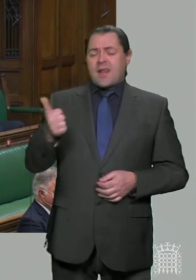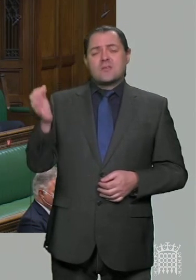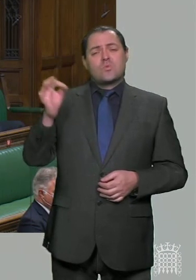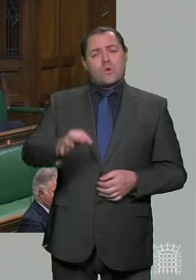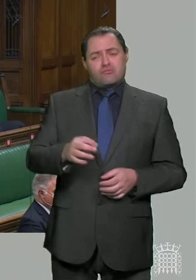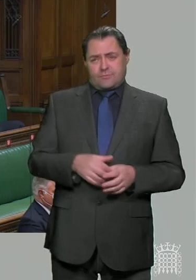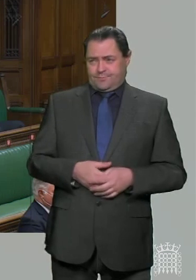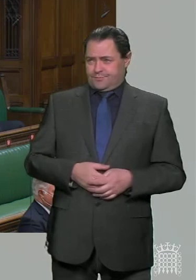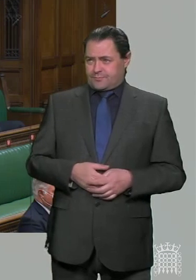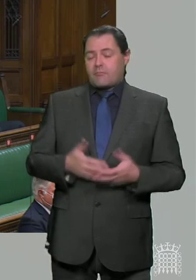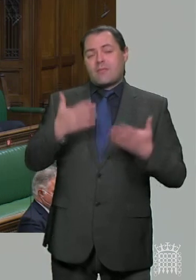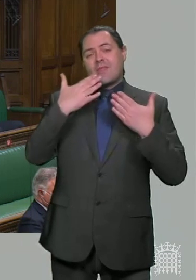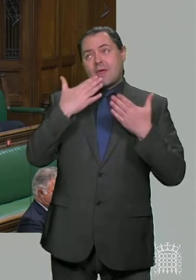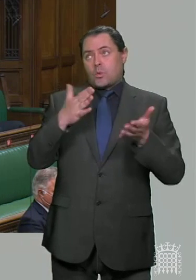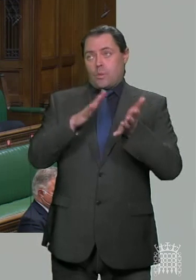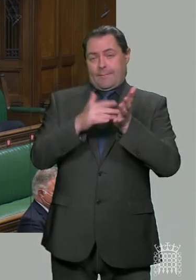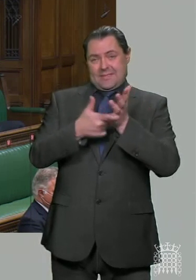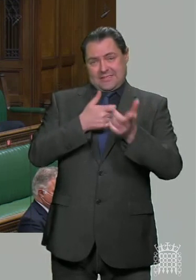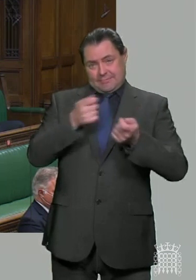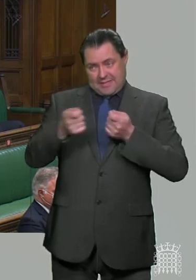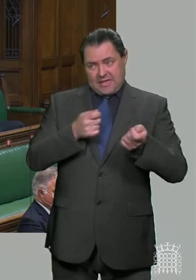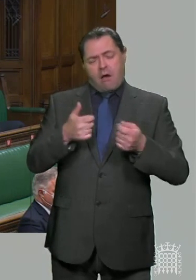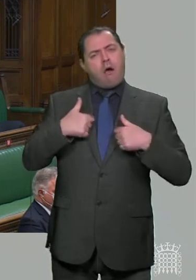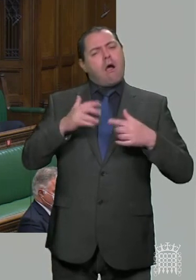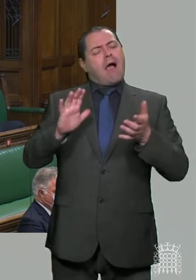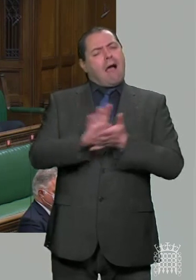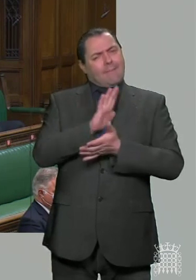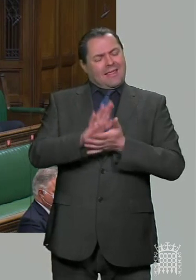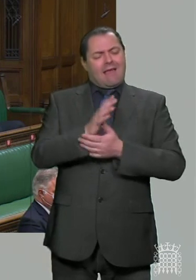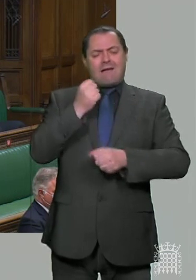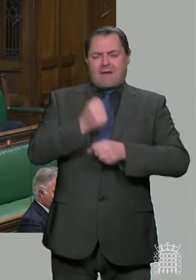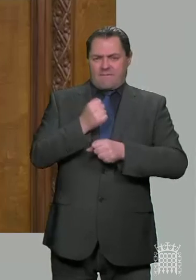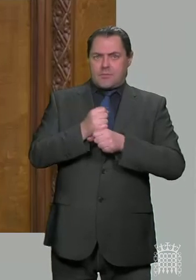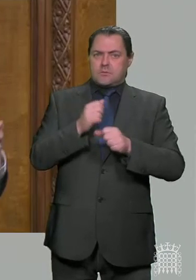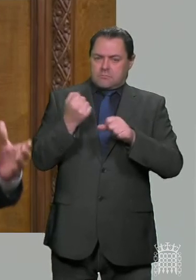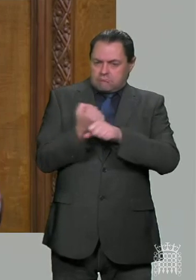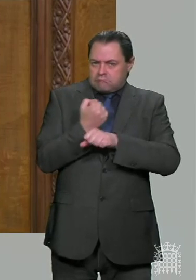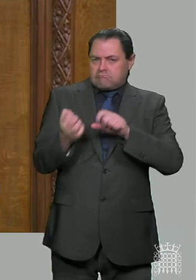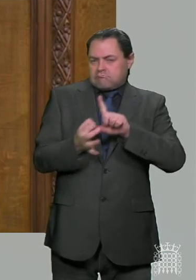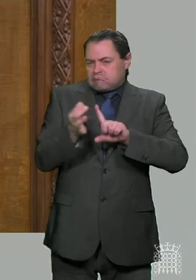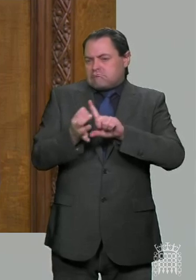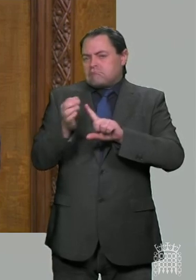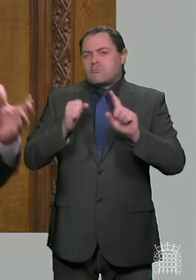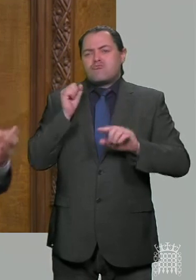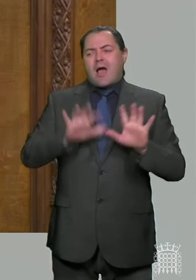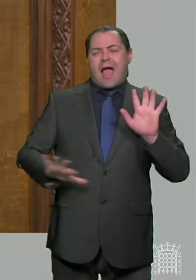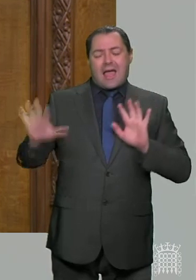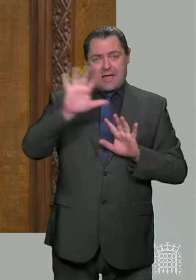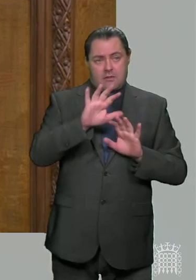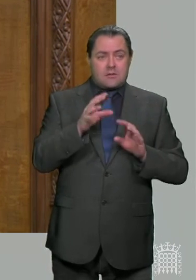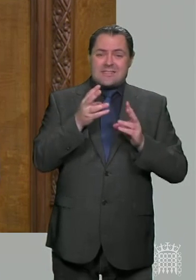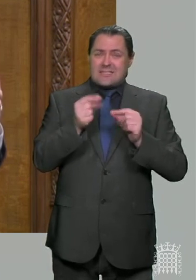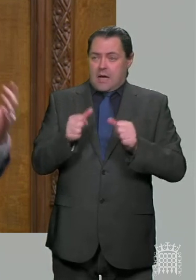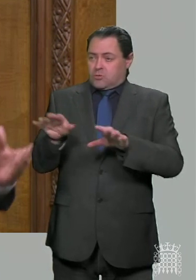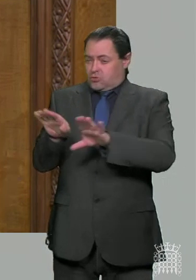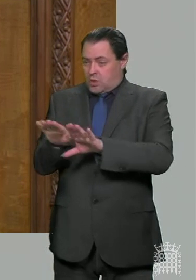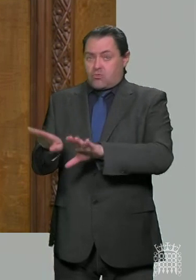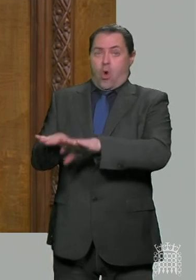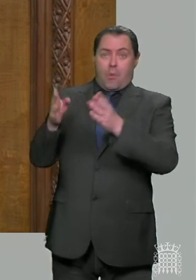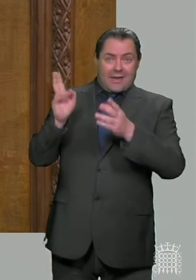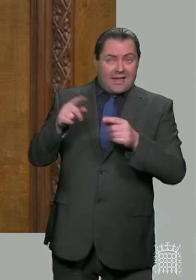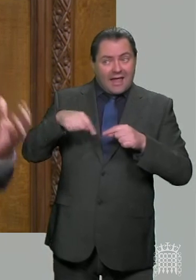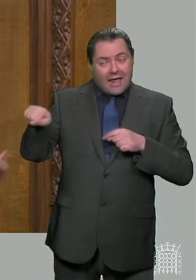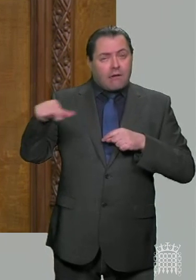I very much welcome the fact that the Government are investing heavily in upgrading rail networks across the country, including opening lines that have previously been closed.